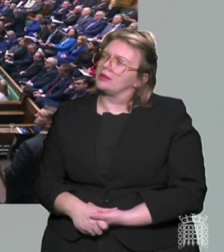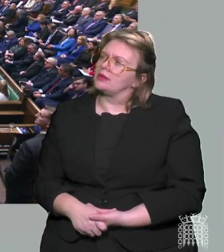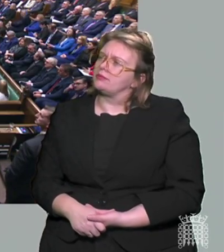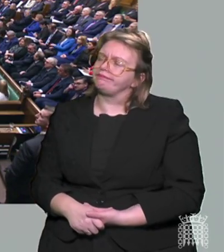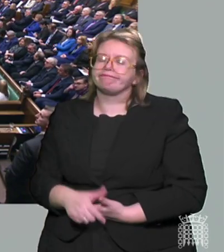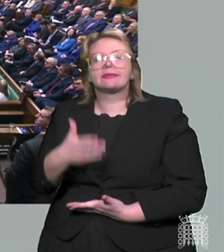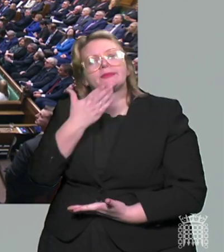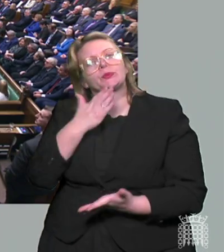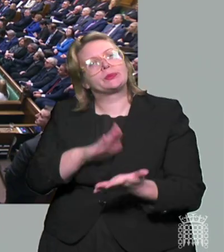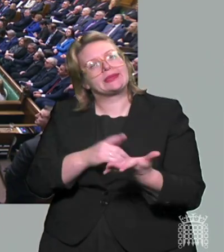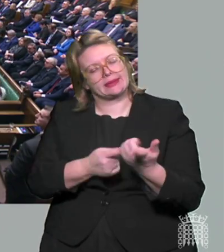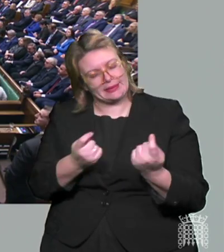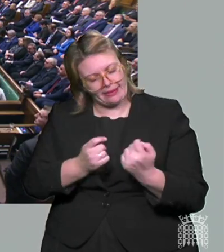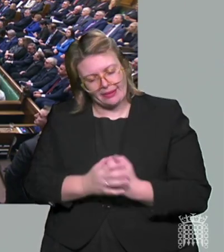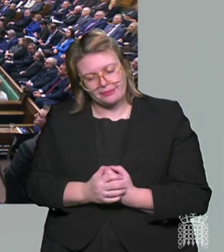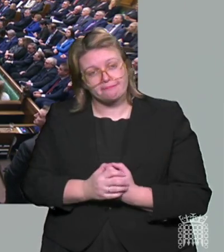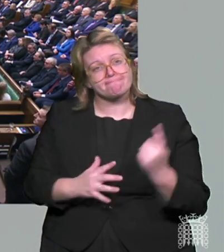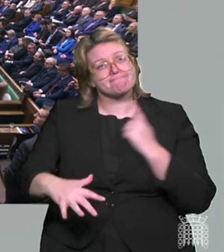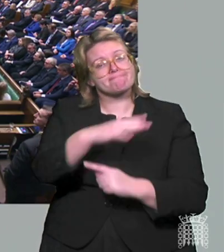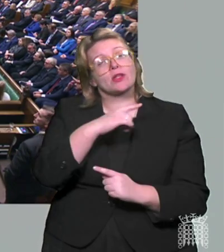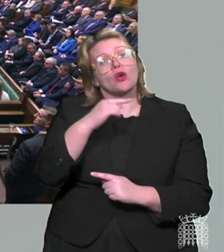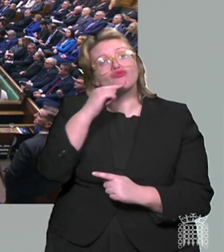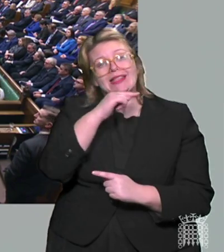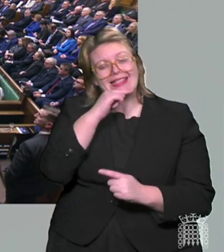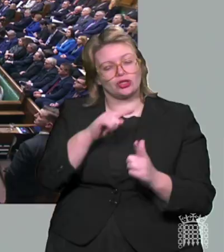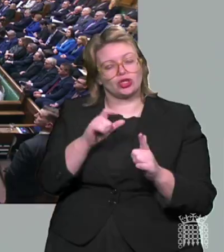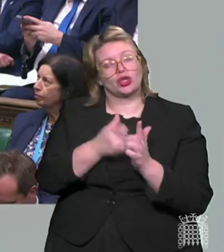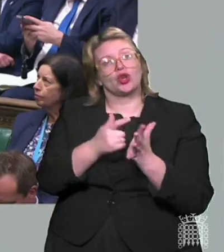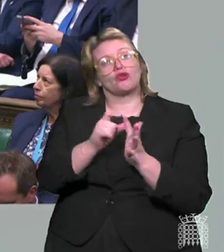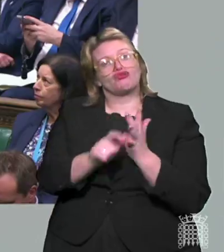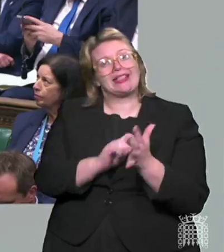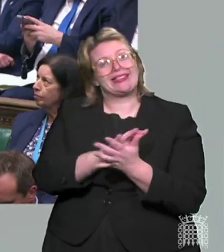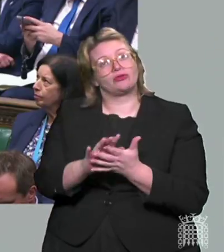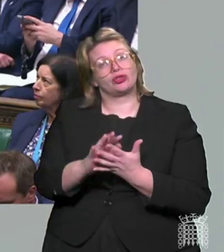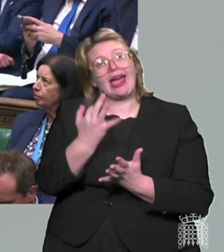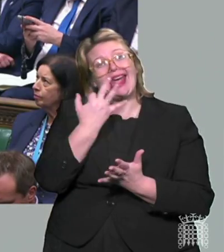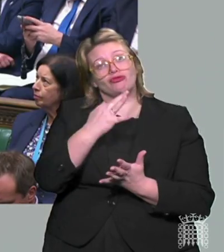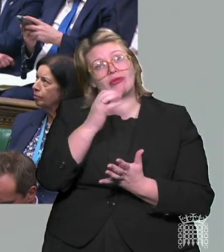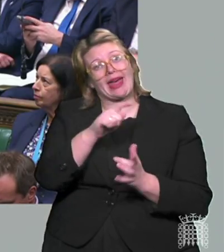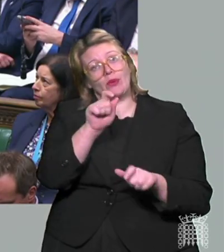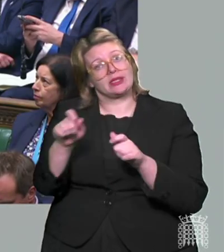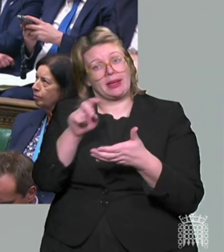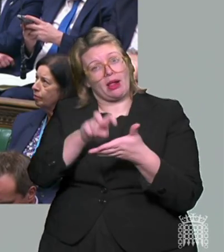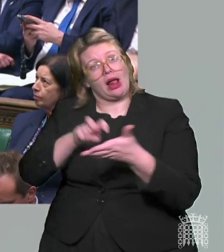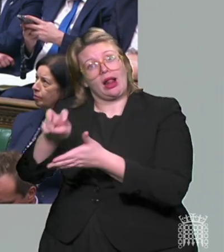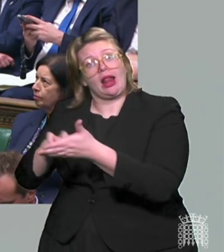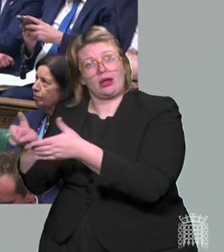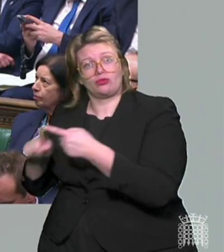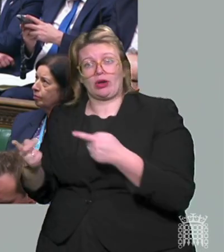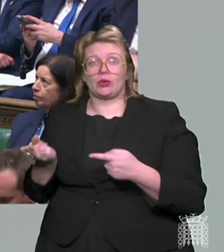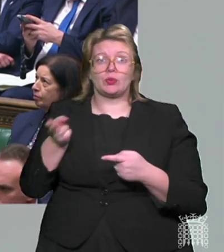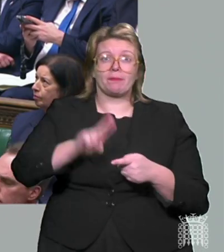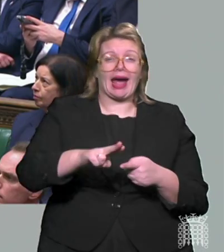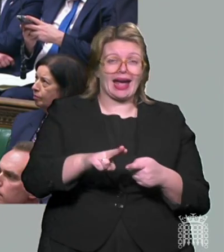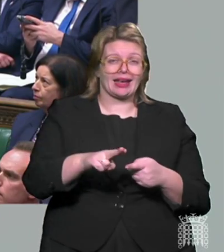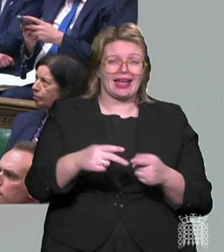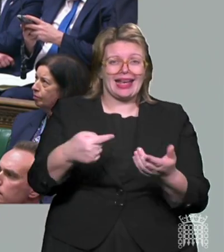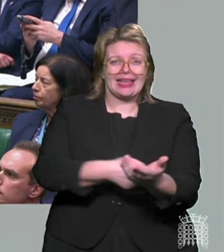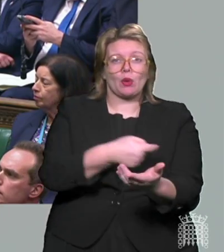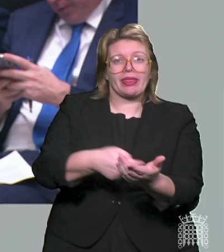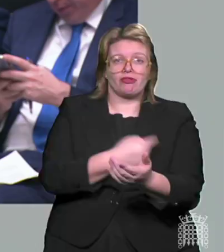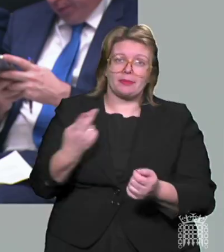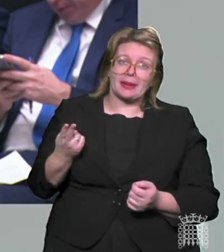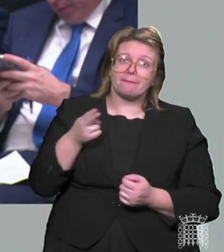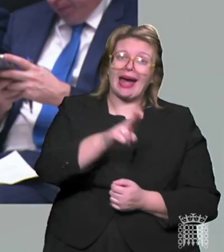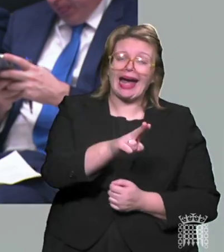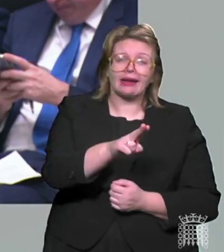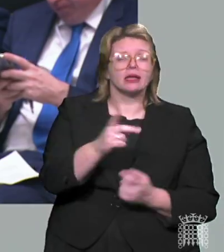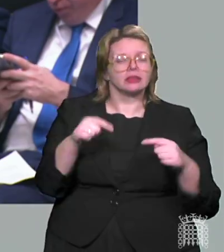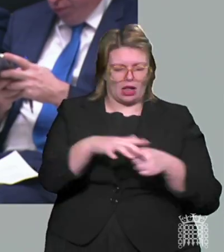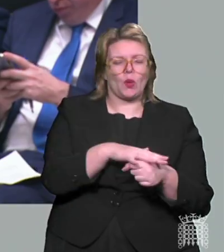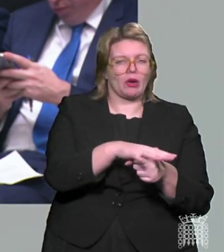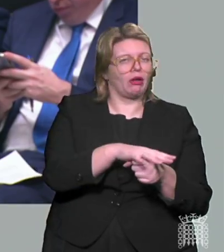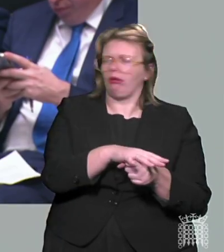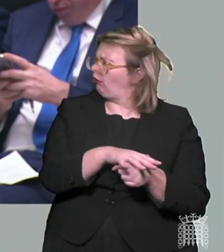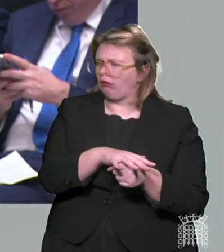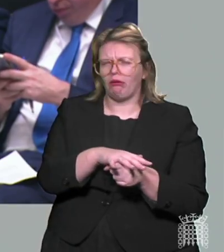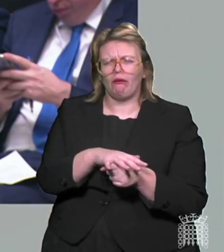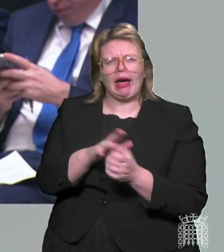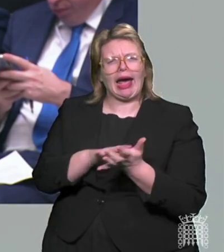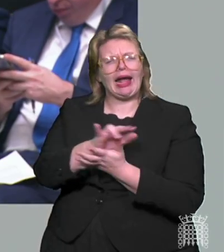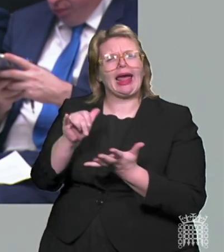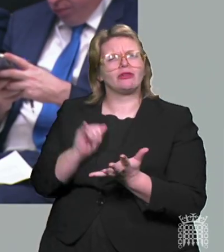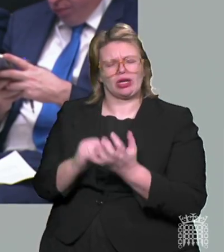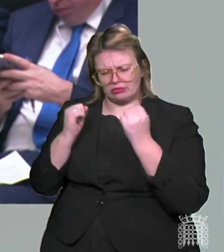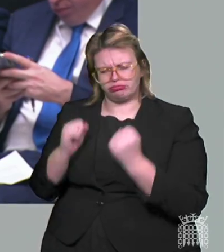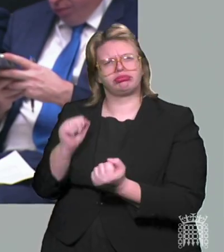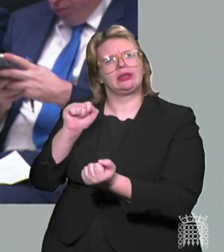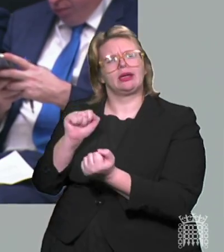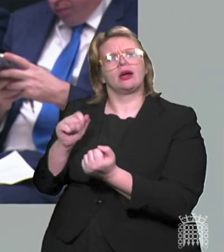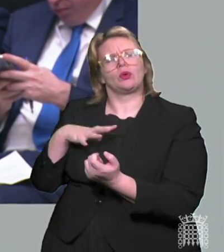After 8,000 residents of Redditch signed my petition to bring back chemotherapy to the Alex, the trust reversed its decision to leave it at Kidderminster permanently—a fantastic win for our town.